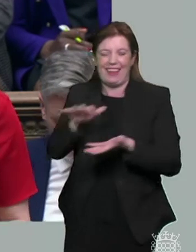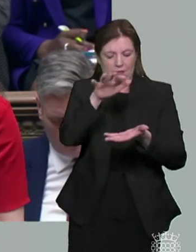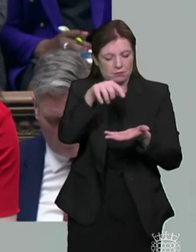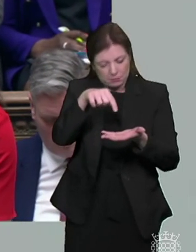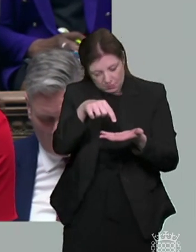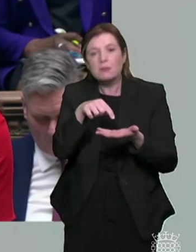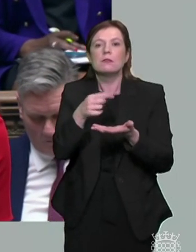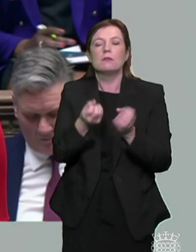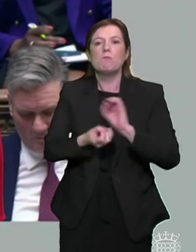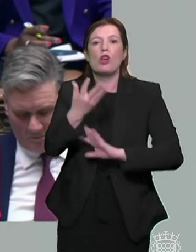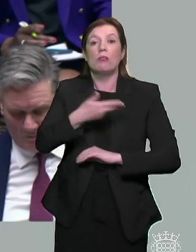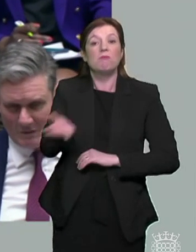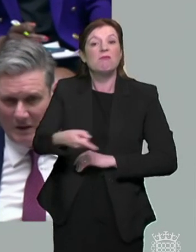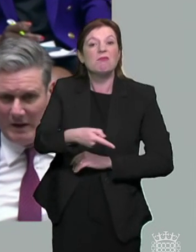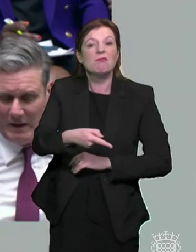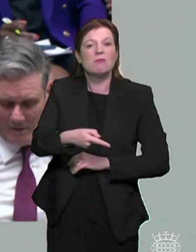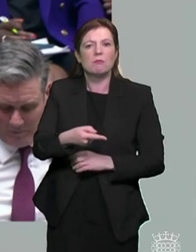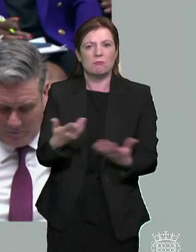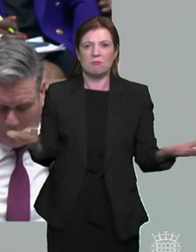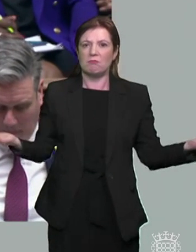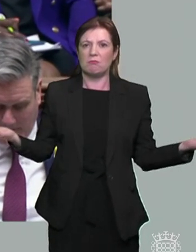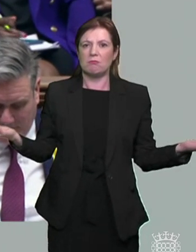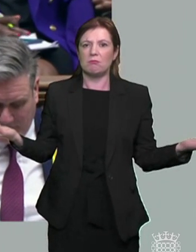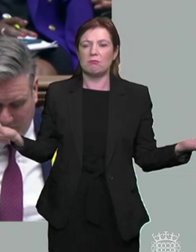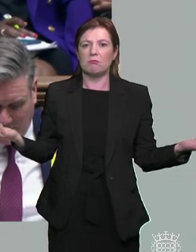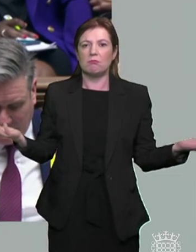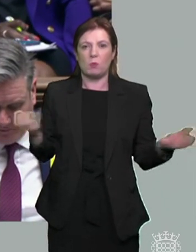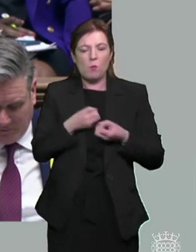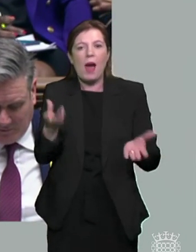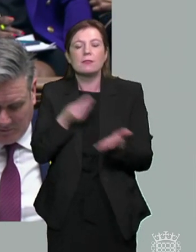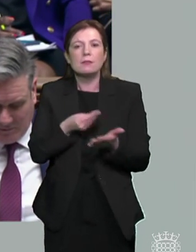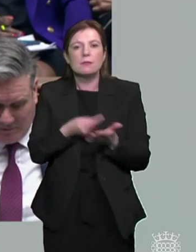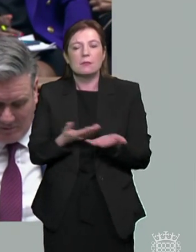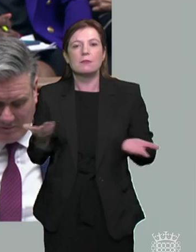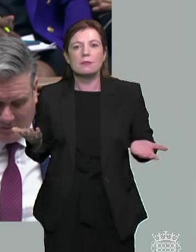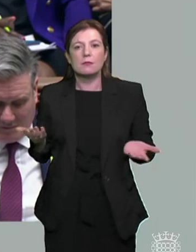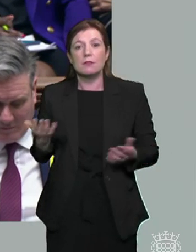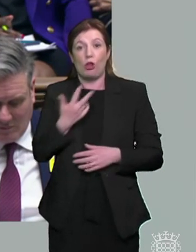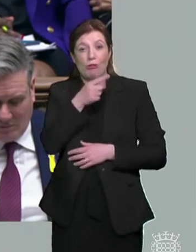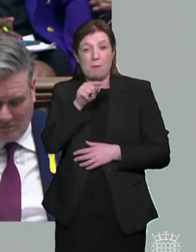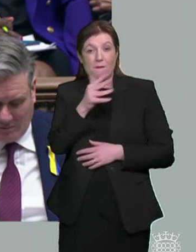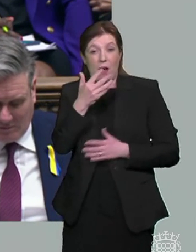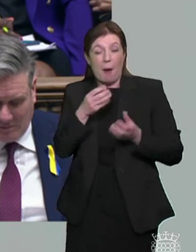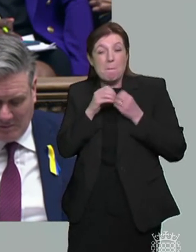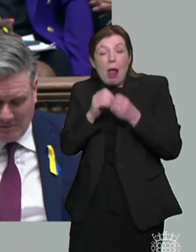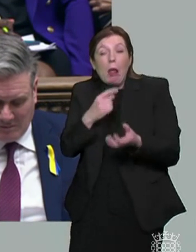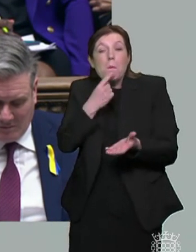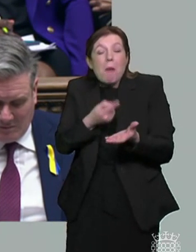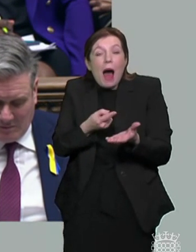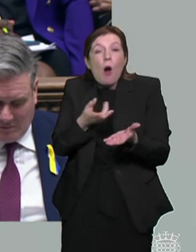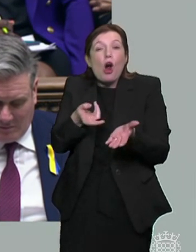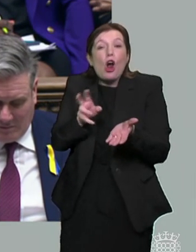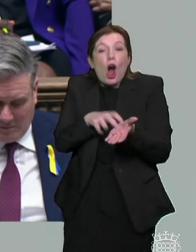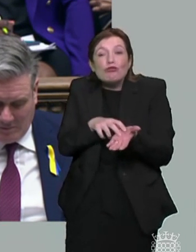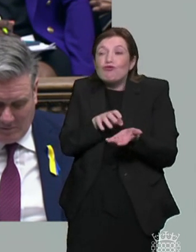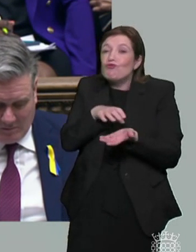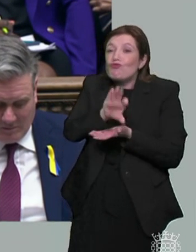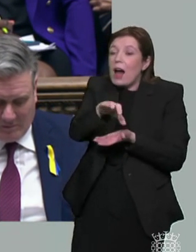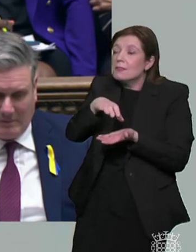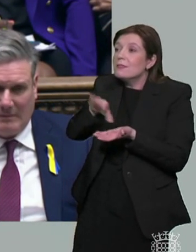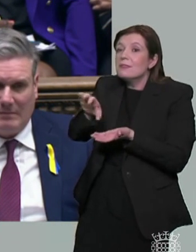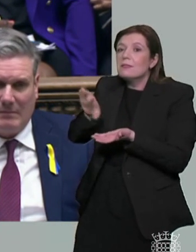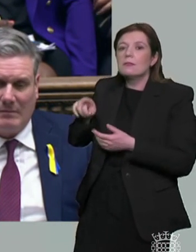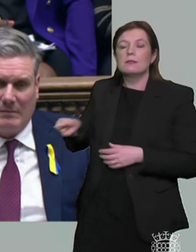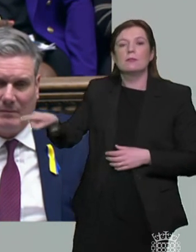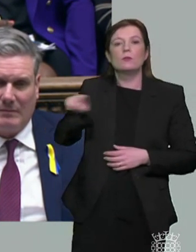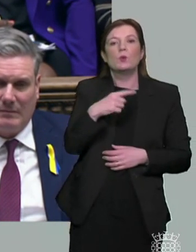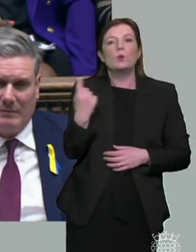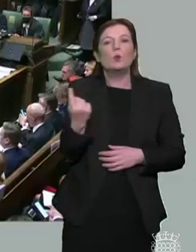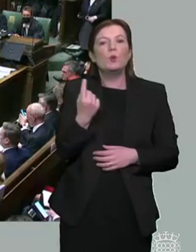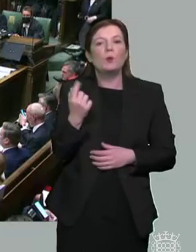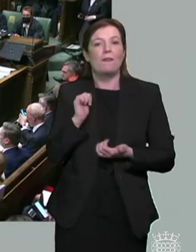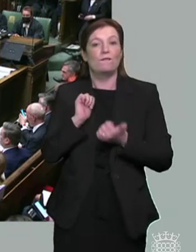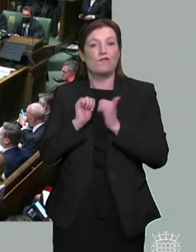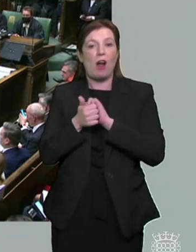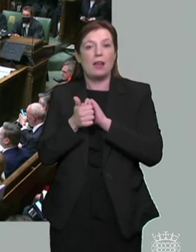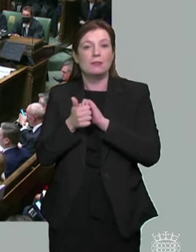Taxpayers’ money is literally going up in smoke, and £3.5 billion worth of contracts were awarded to friends, donors and pub landlords.